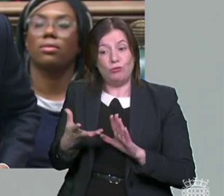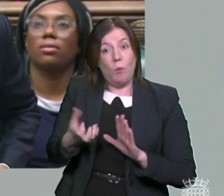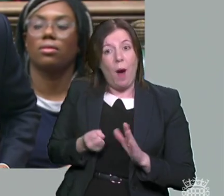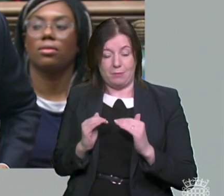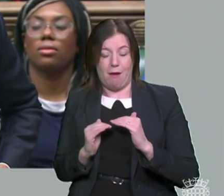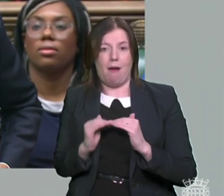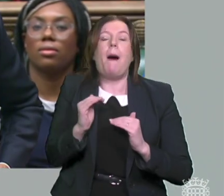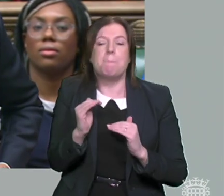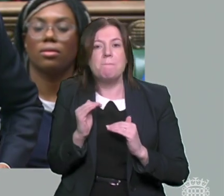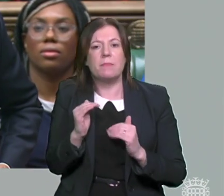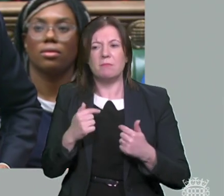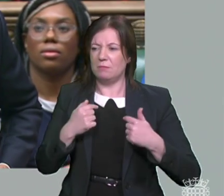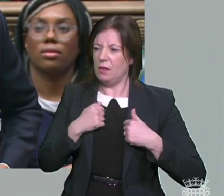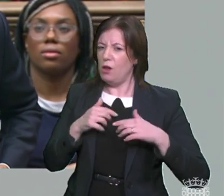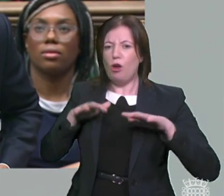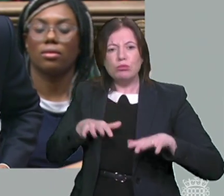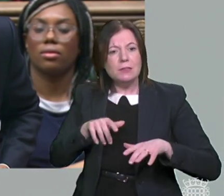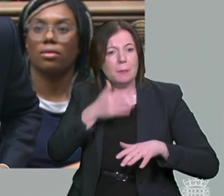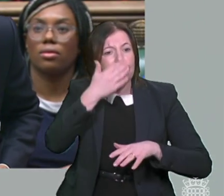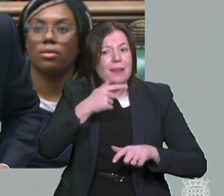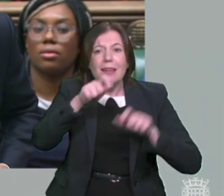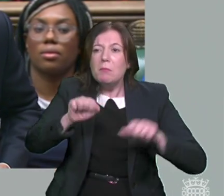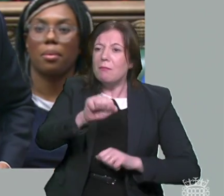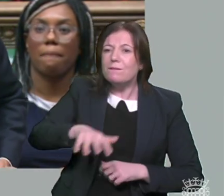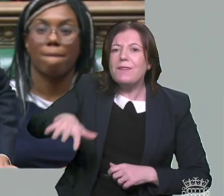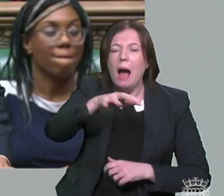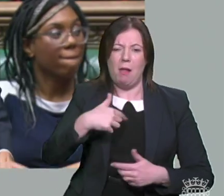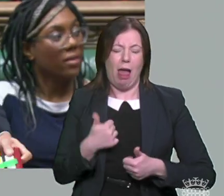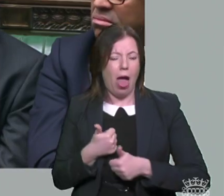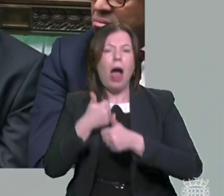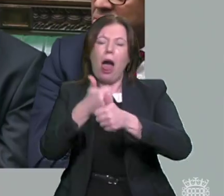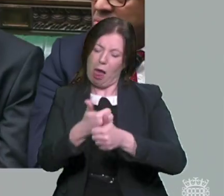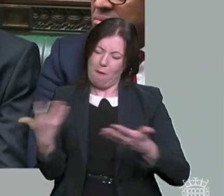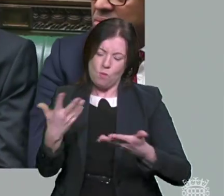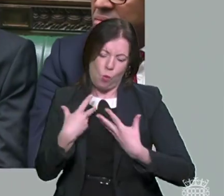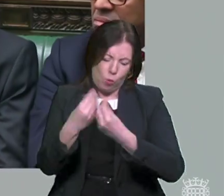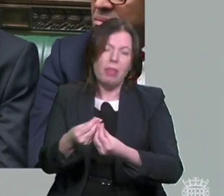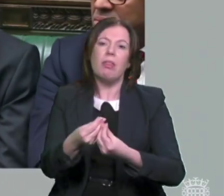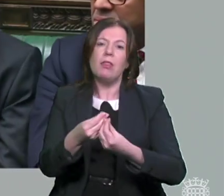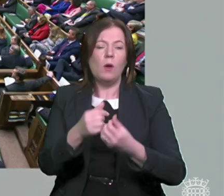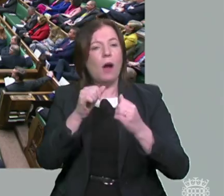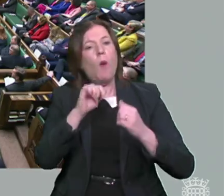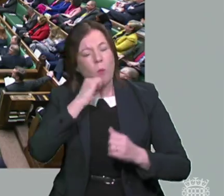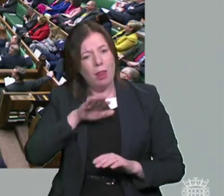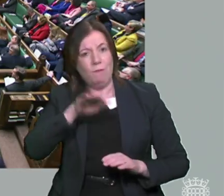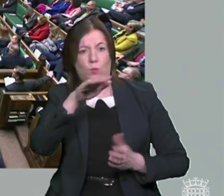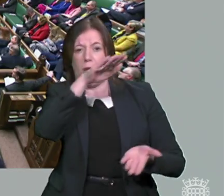We will continue to stand behind Britain’s families until we can bring inflation back down to where it belongs.